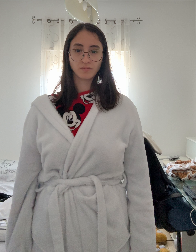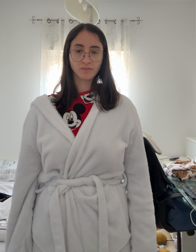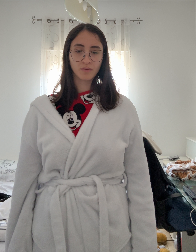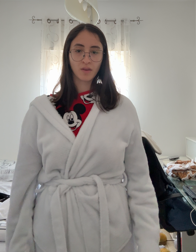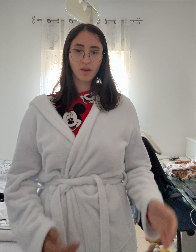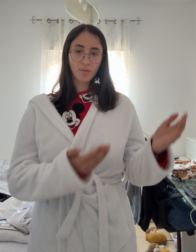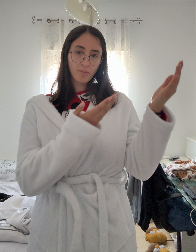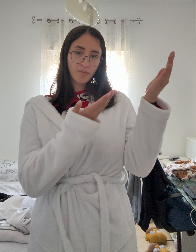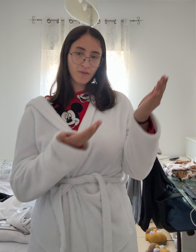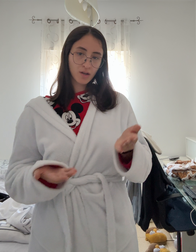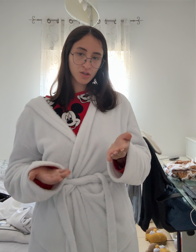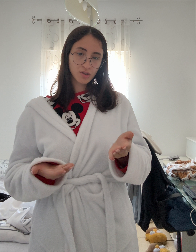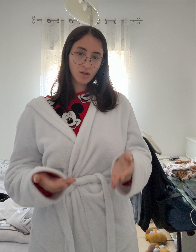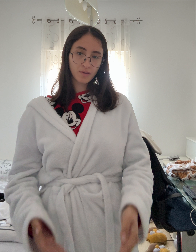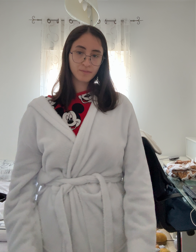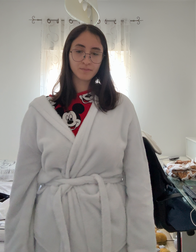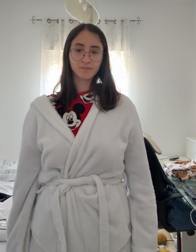בבקשה